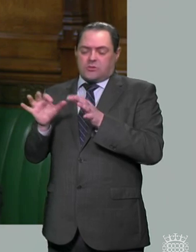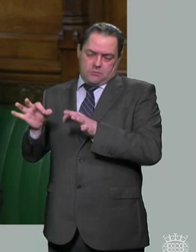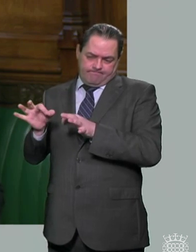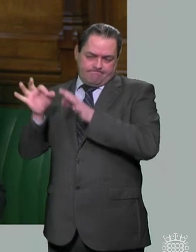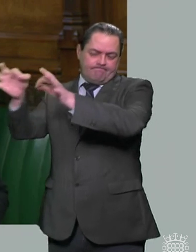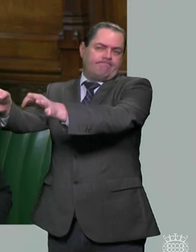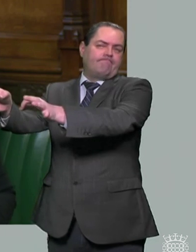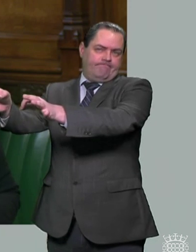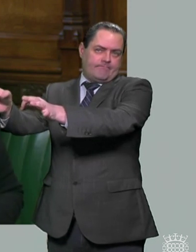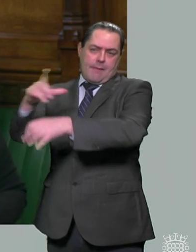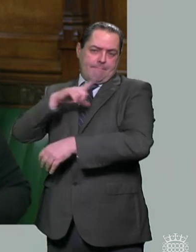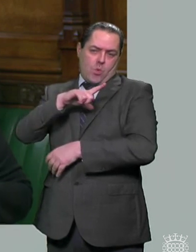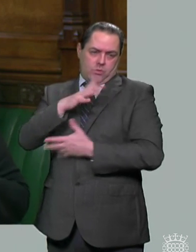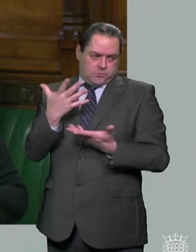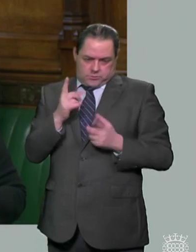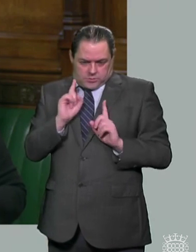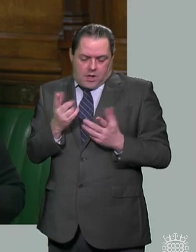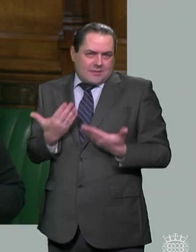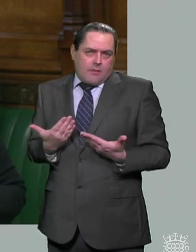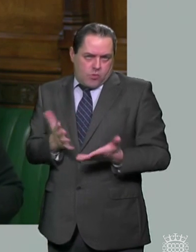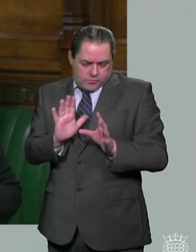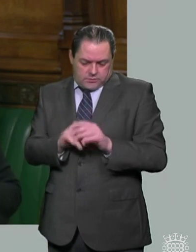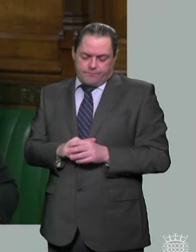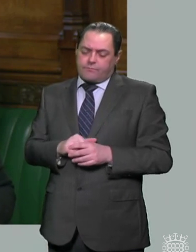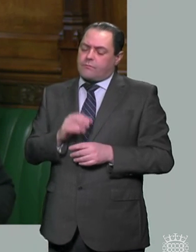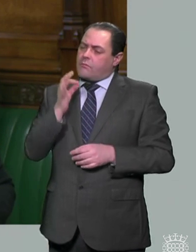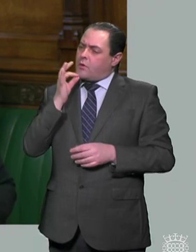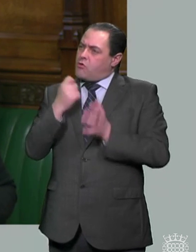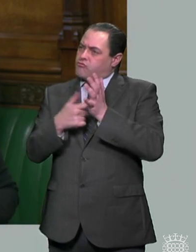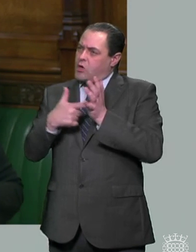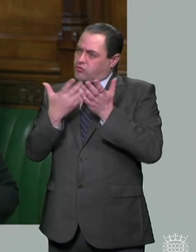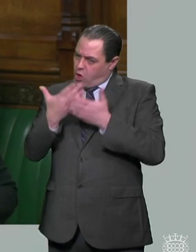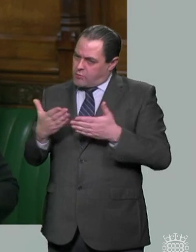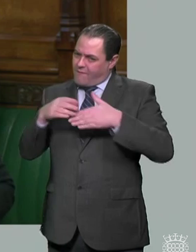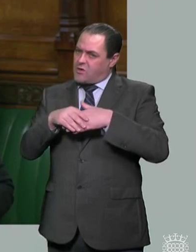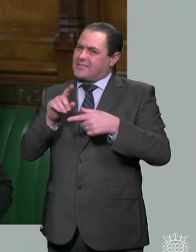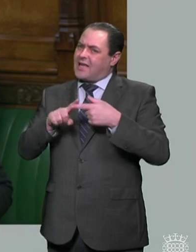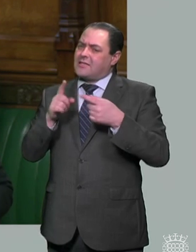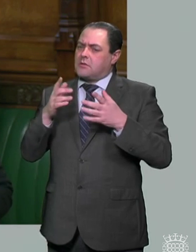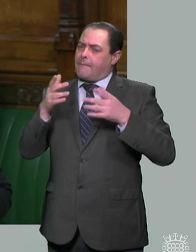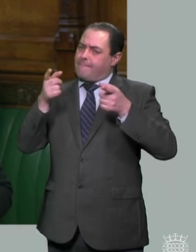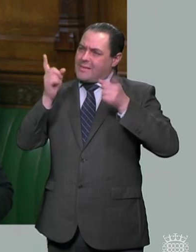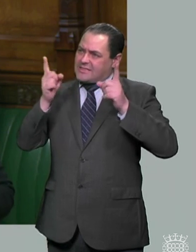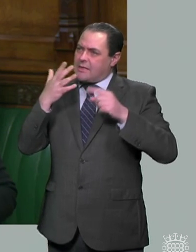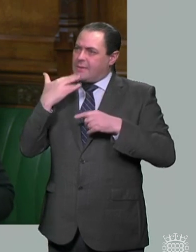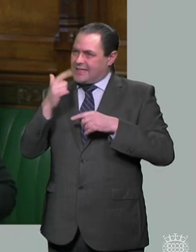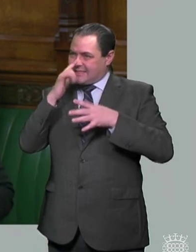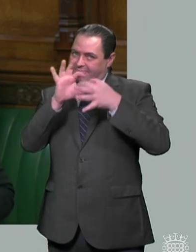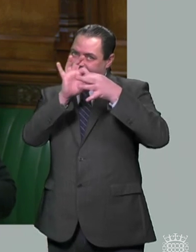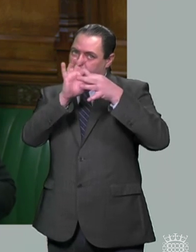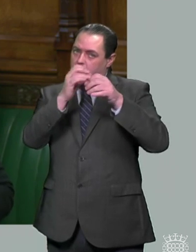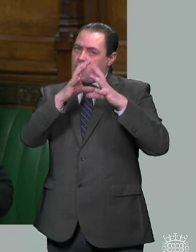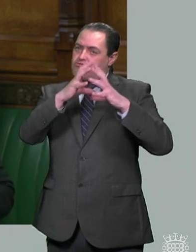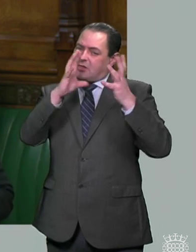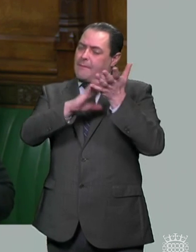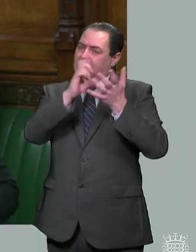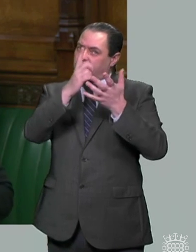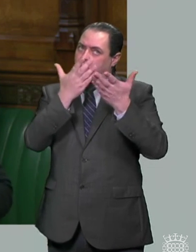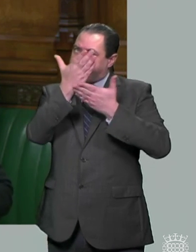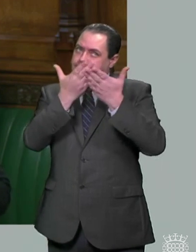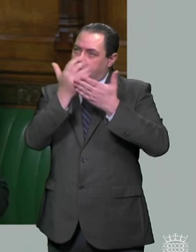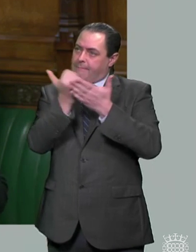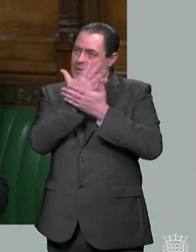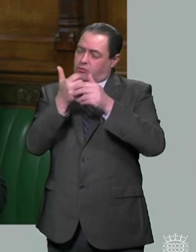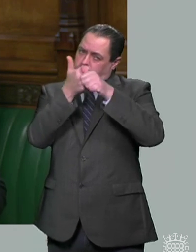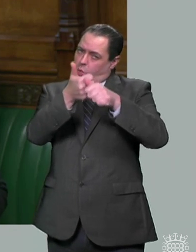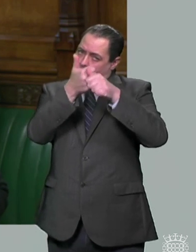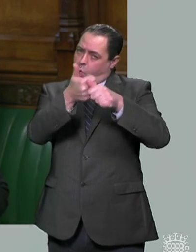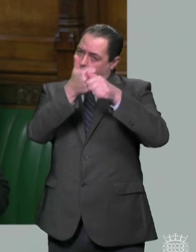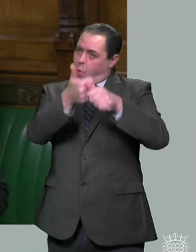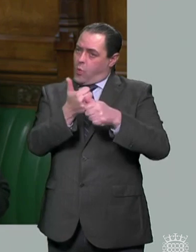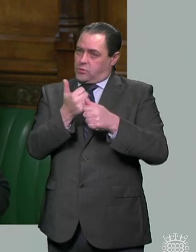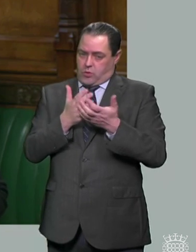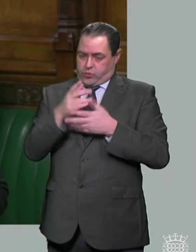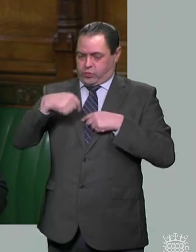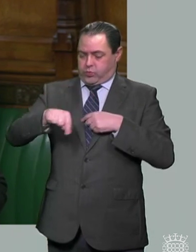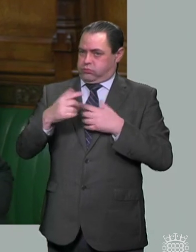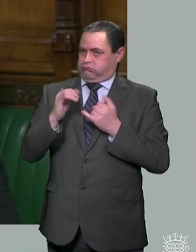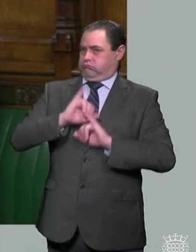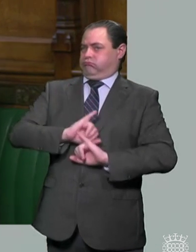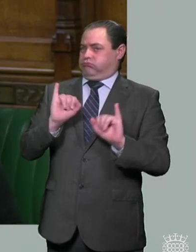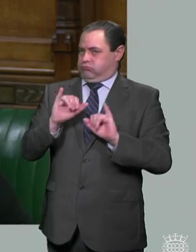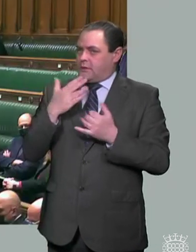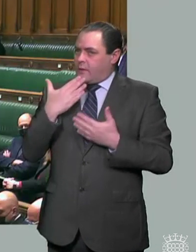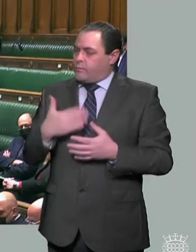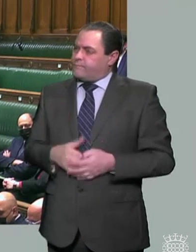Will my right honourable Friend and my right honourable Friend the Secretary of State for Health and Social Care work with the Greater Manchester hospital trusts to ensure that they get all the support they need through this critical time?